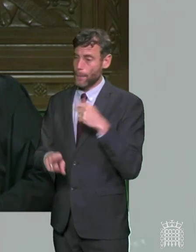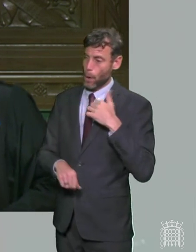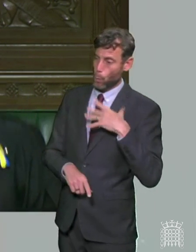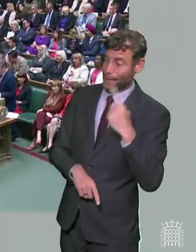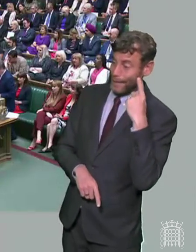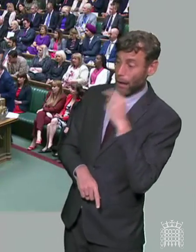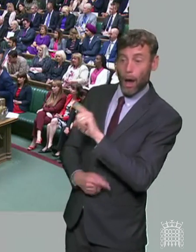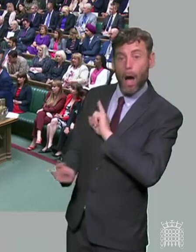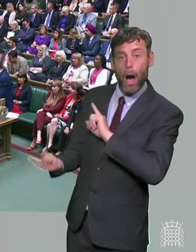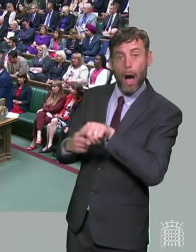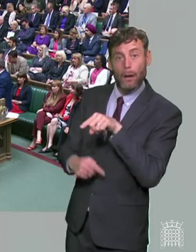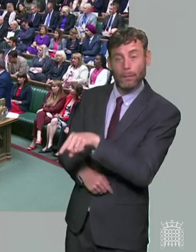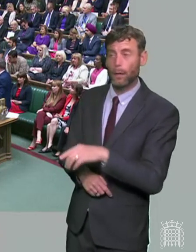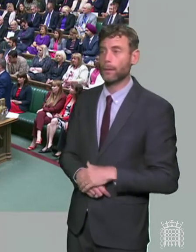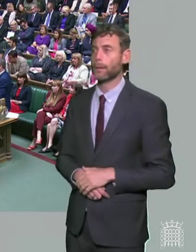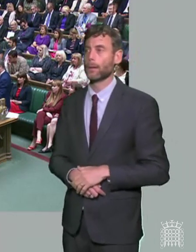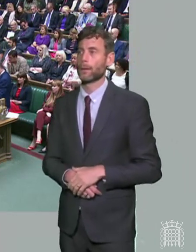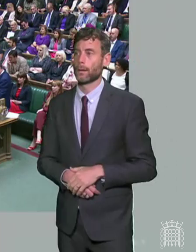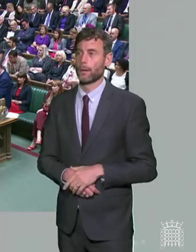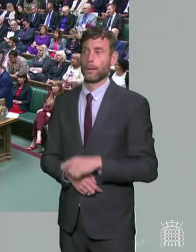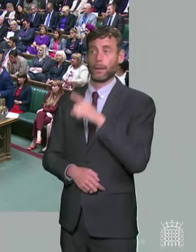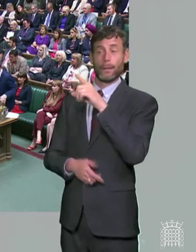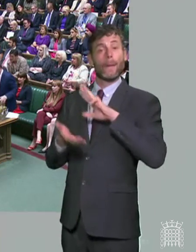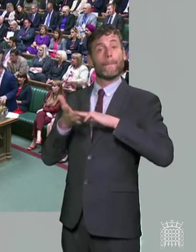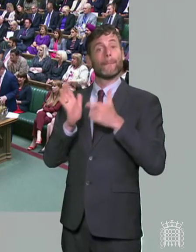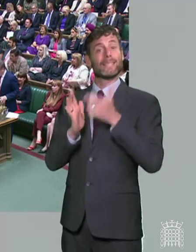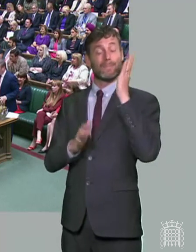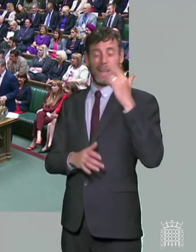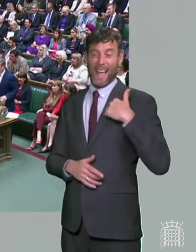Mr Speaker, I bet they wish they had been this organised on Monday.